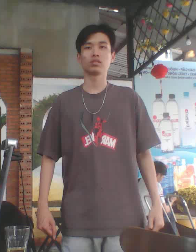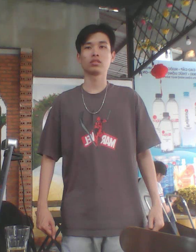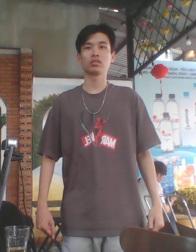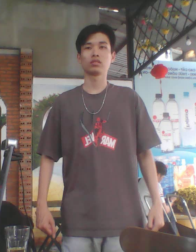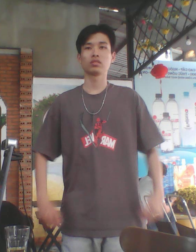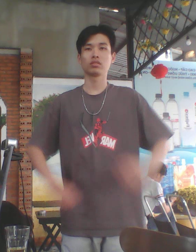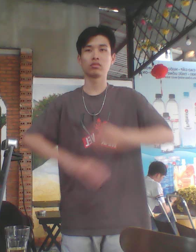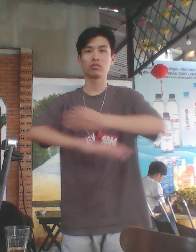buổi sáng